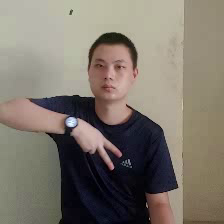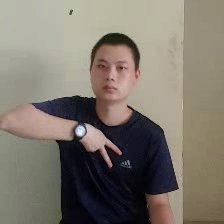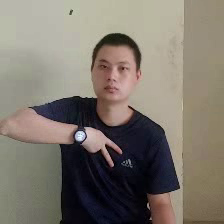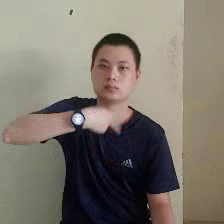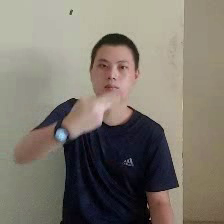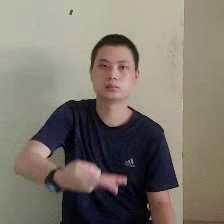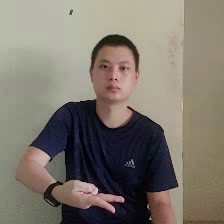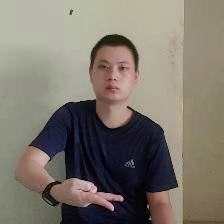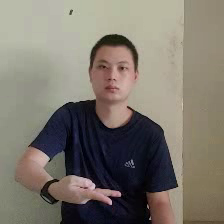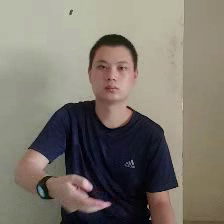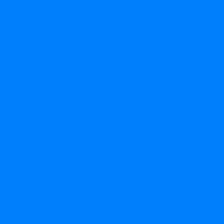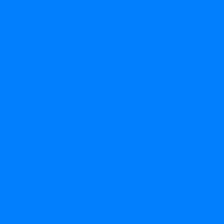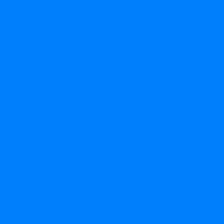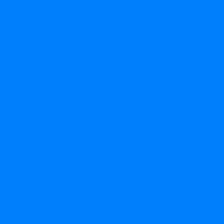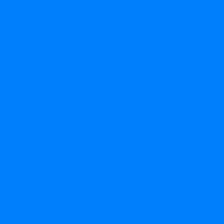Hy sinh